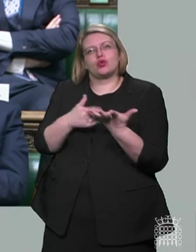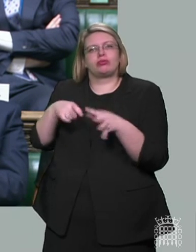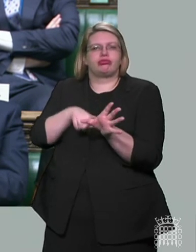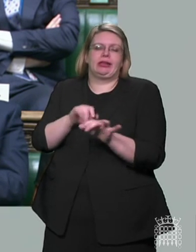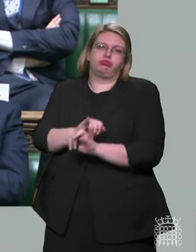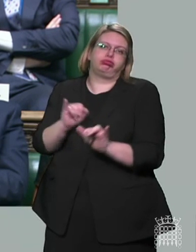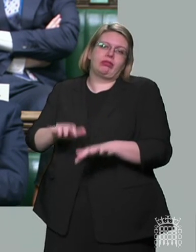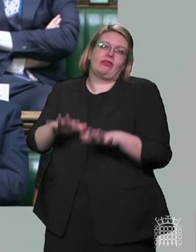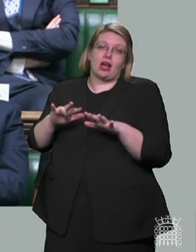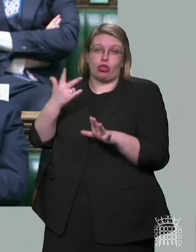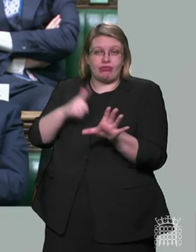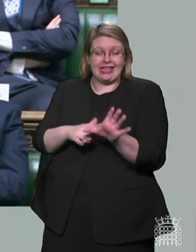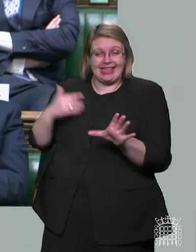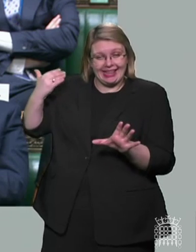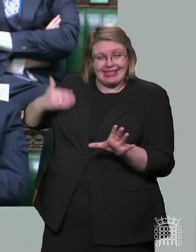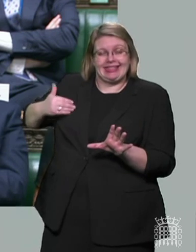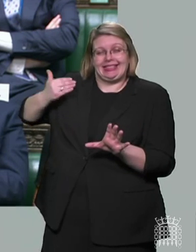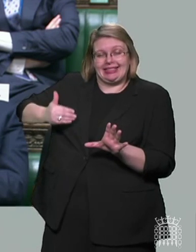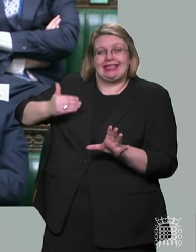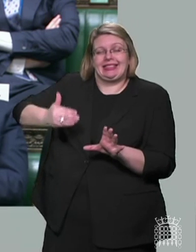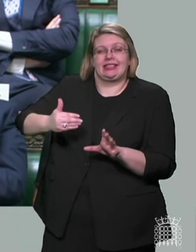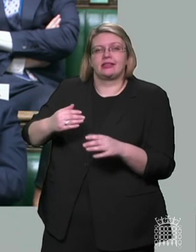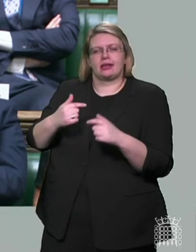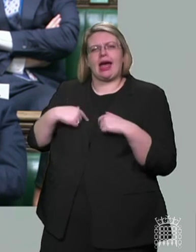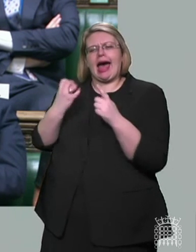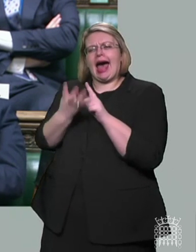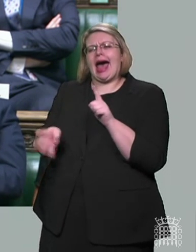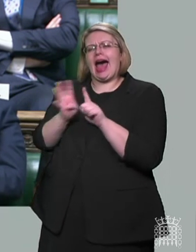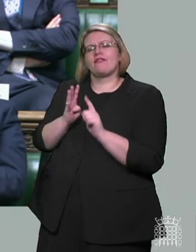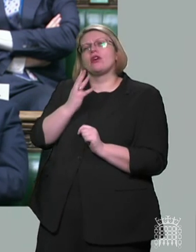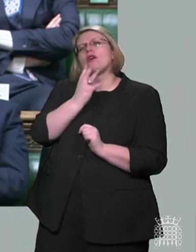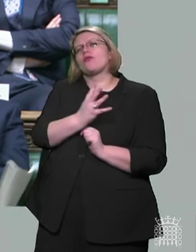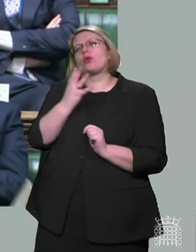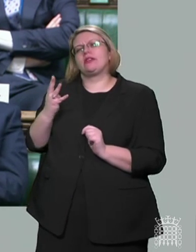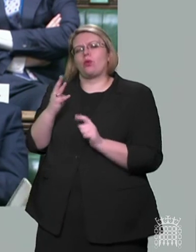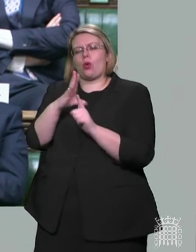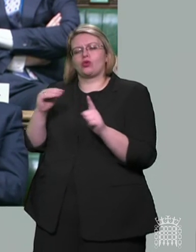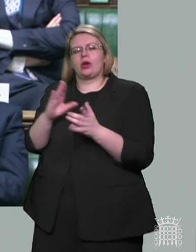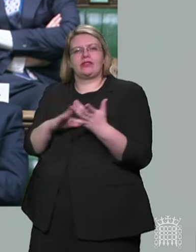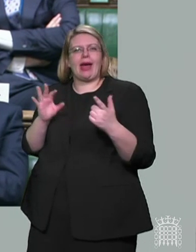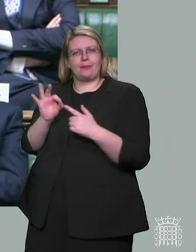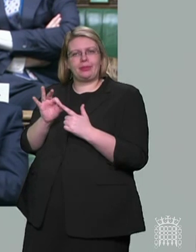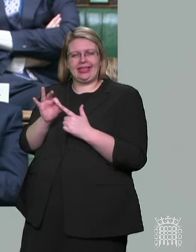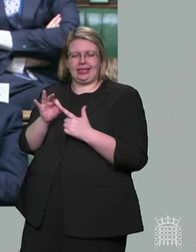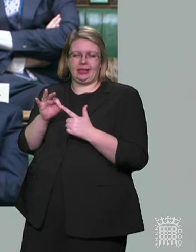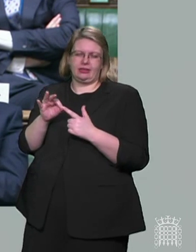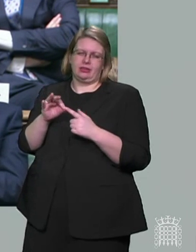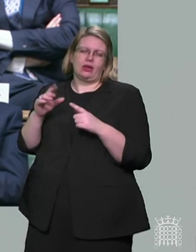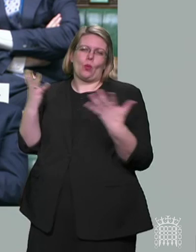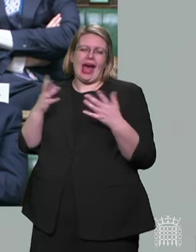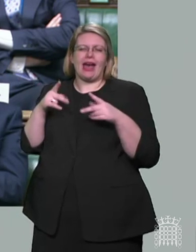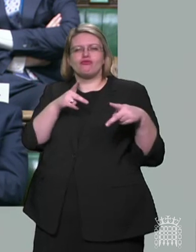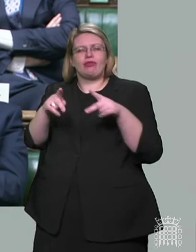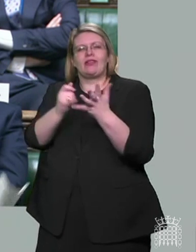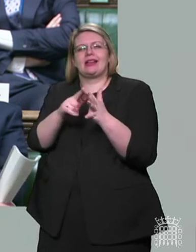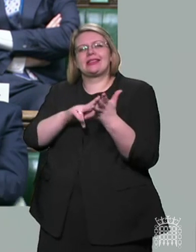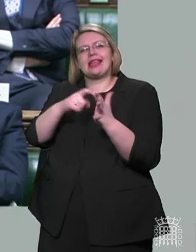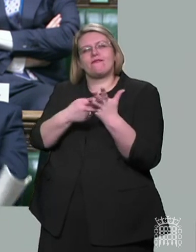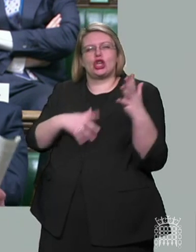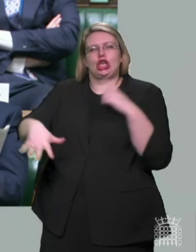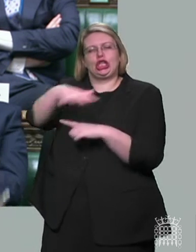I chair the caucus of 44 Conservative MPs who have the River Severn, Britain’s longest river, flowing through their constituencies.